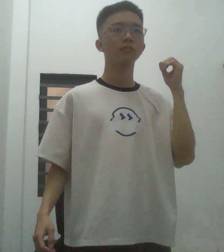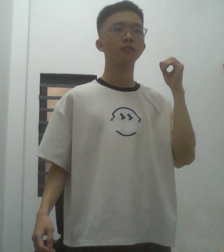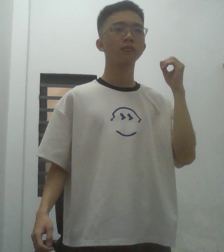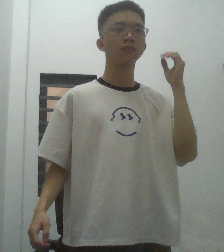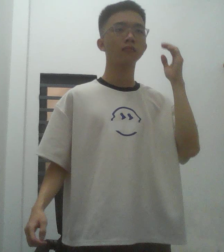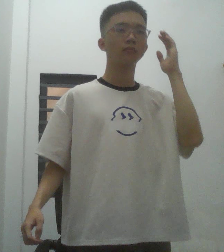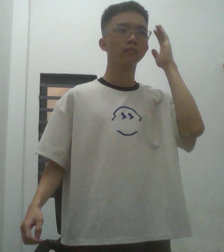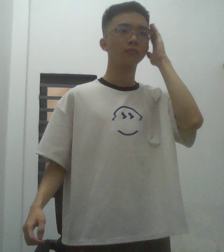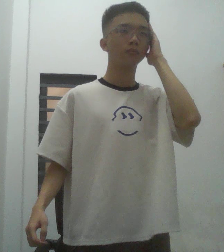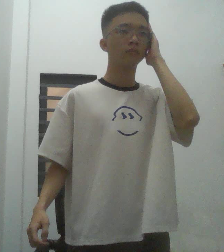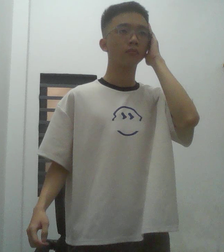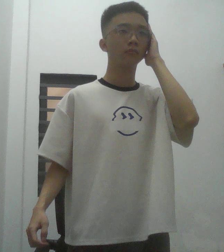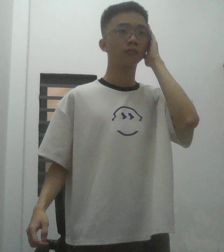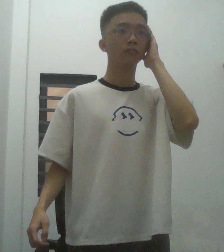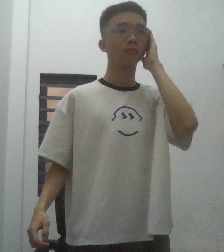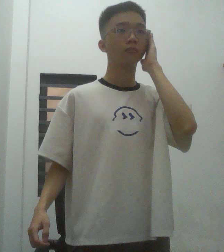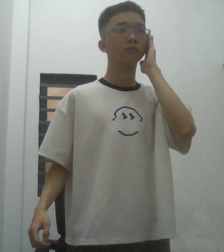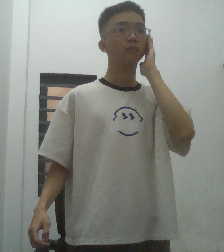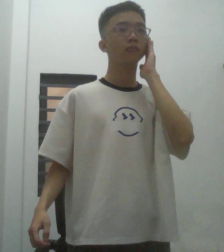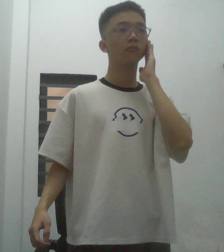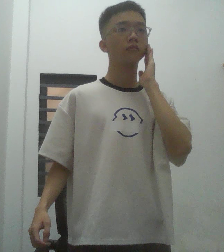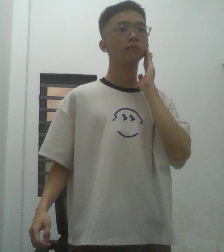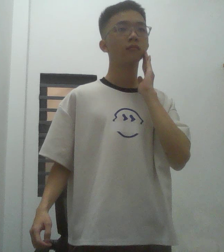dep